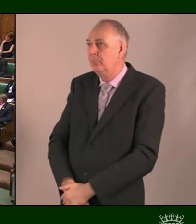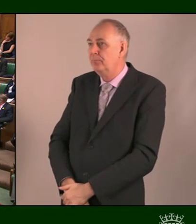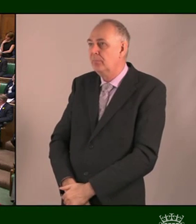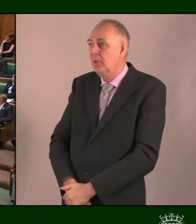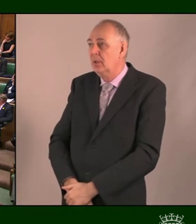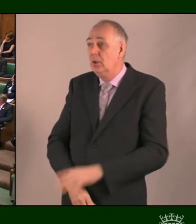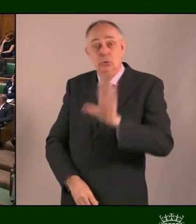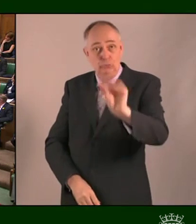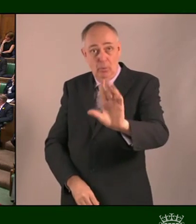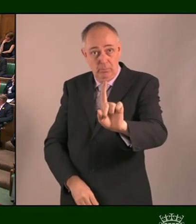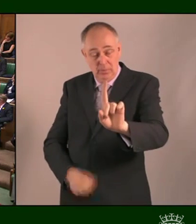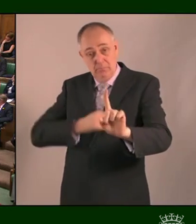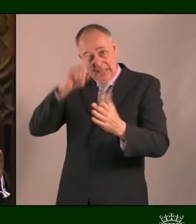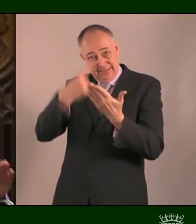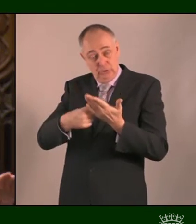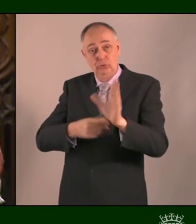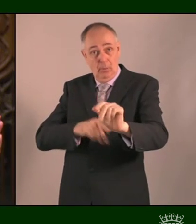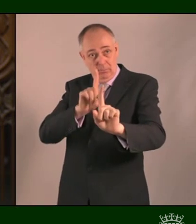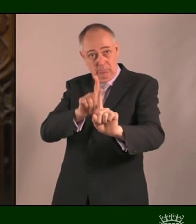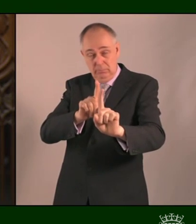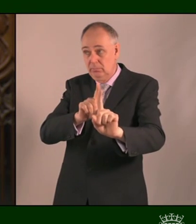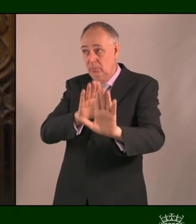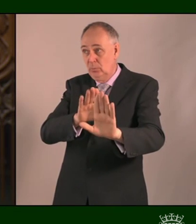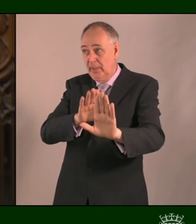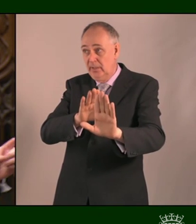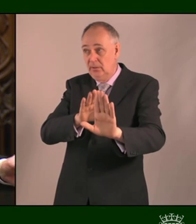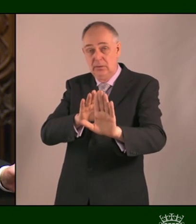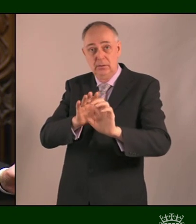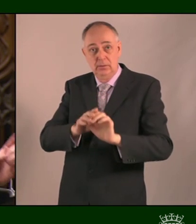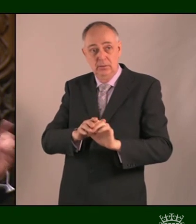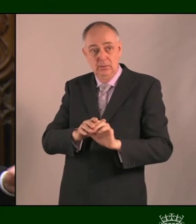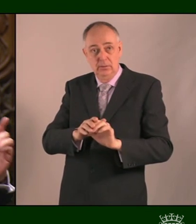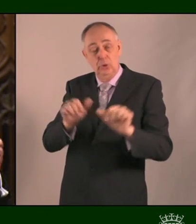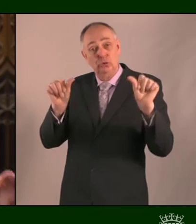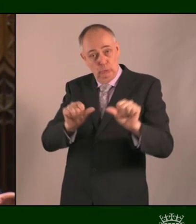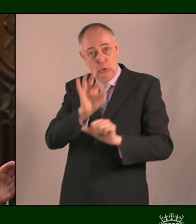Order. I make the decisions; please, we want shorter questions.